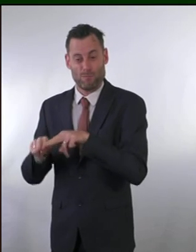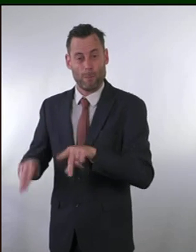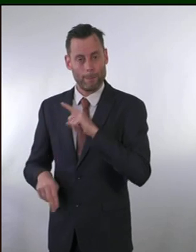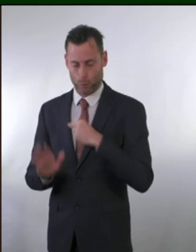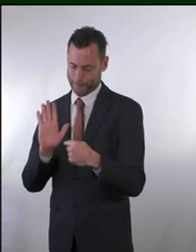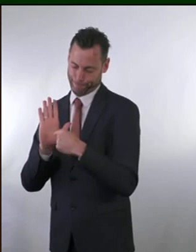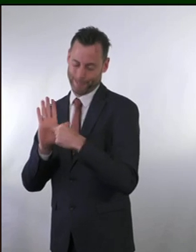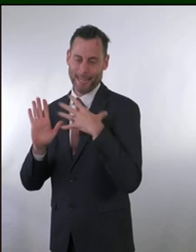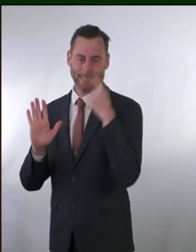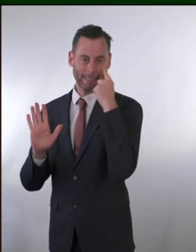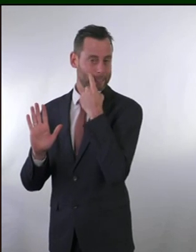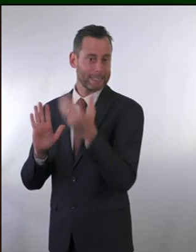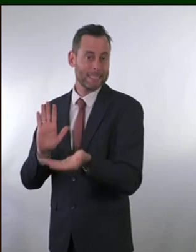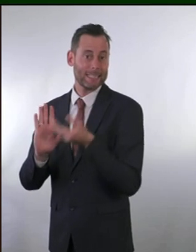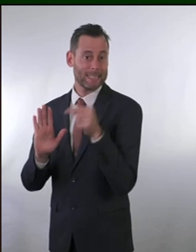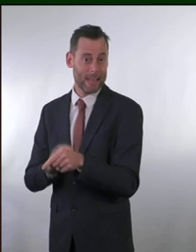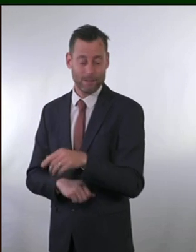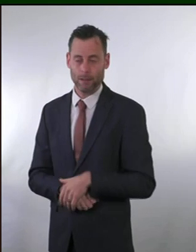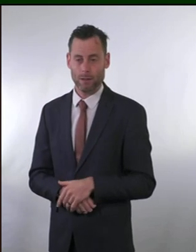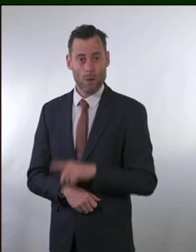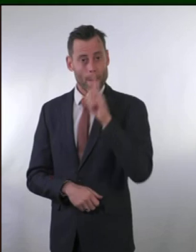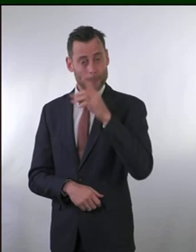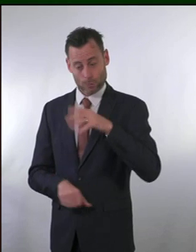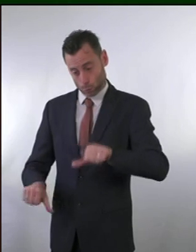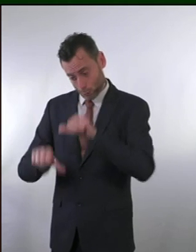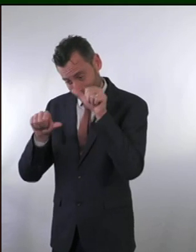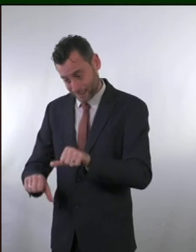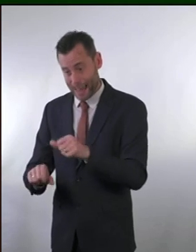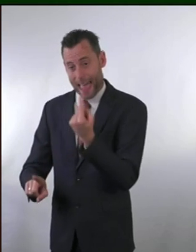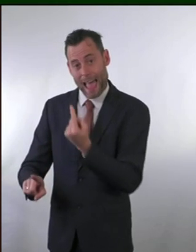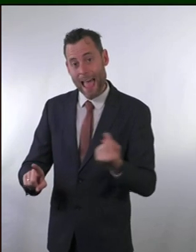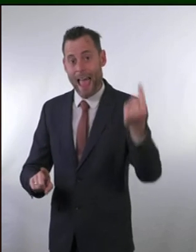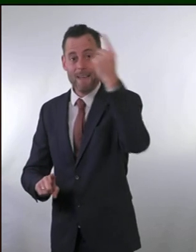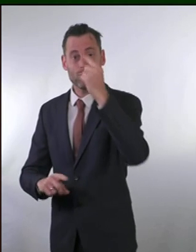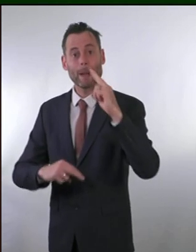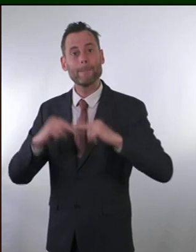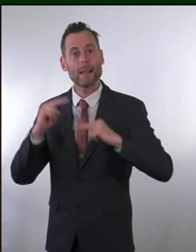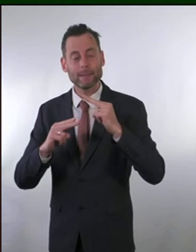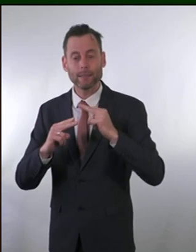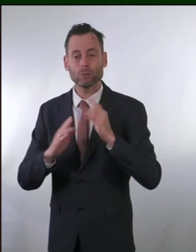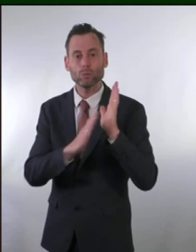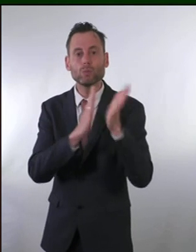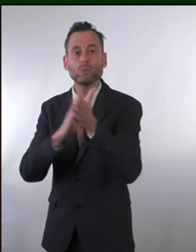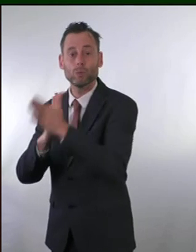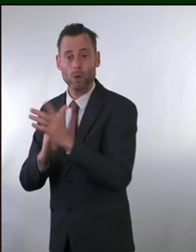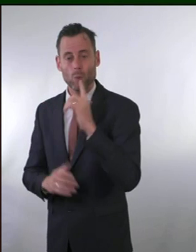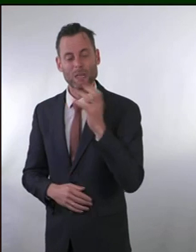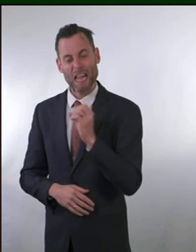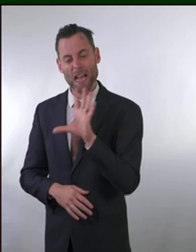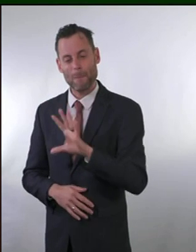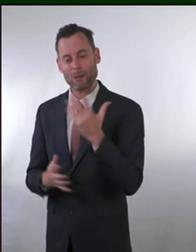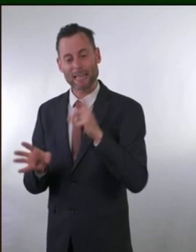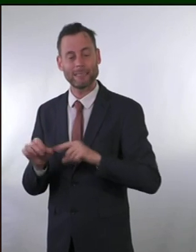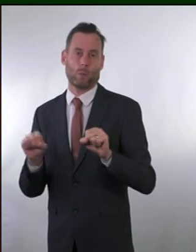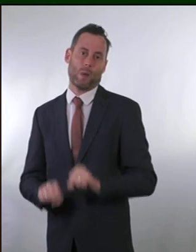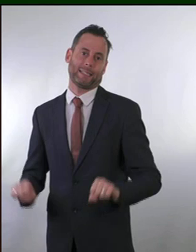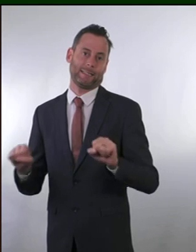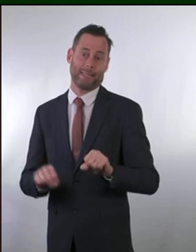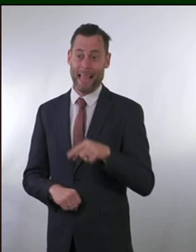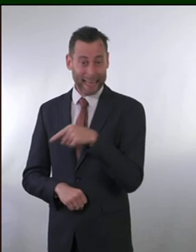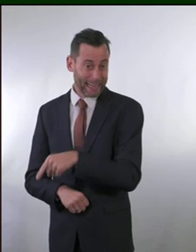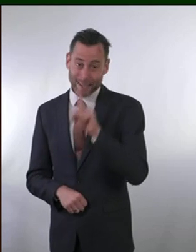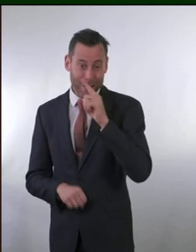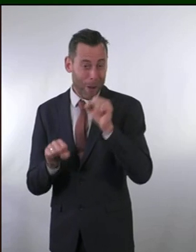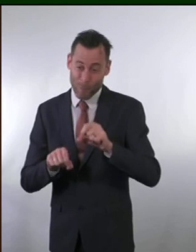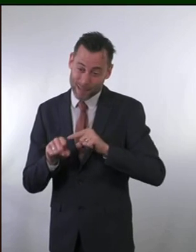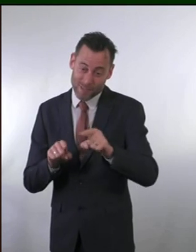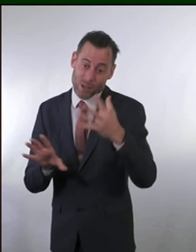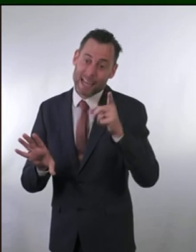Estimates suggest that it could take 10 years to certify every building affected, but Luke and hundreds of thousands of people like him cannot wait that long.